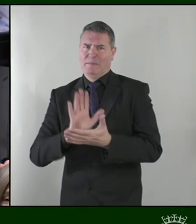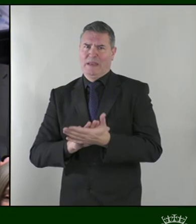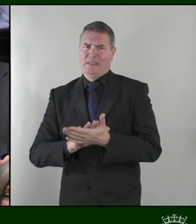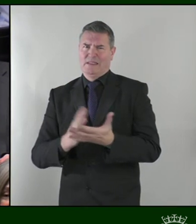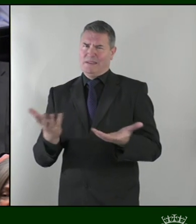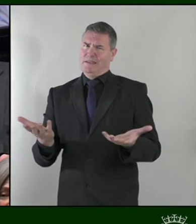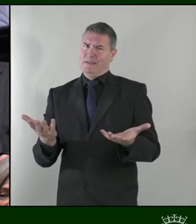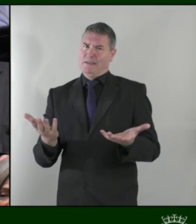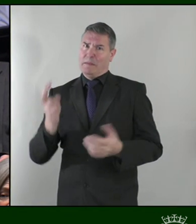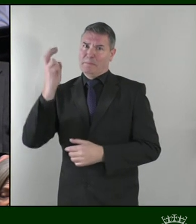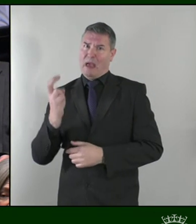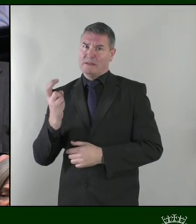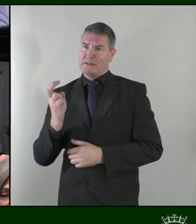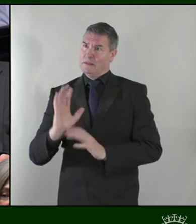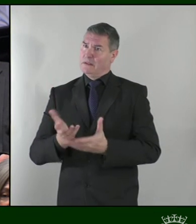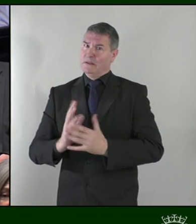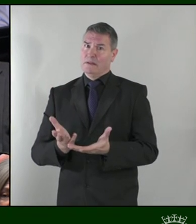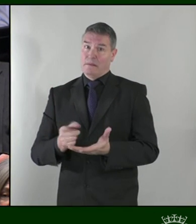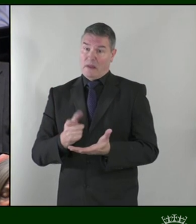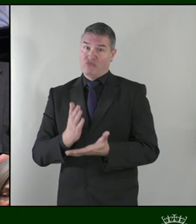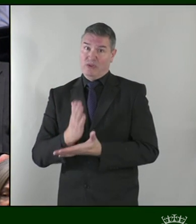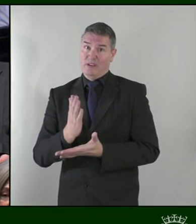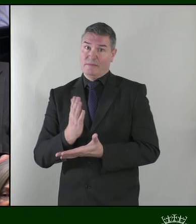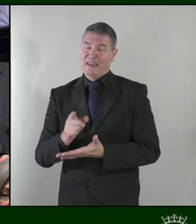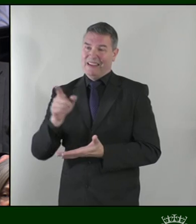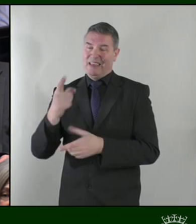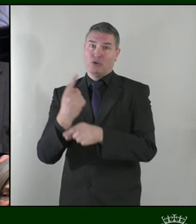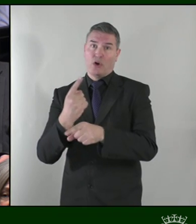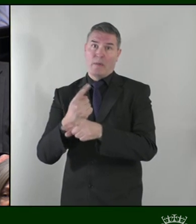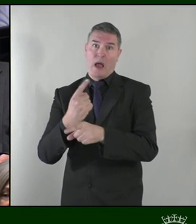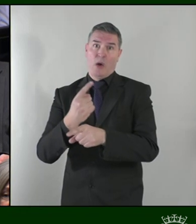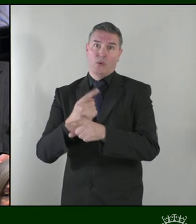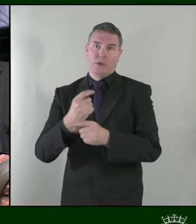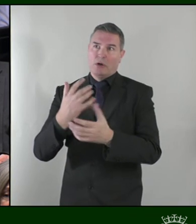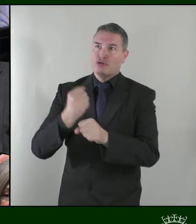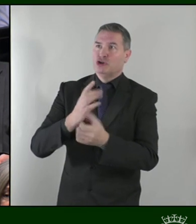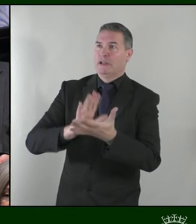This is the reality in the Prime Minister’s soaraway global Britain.